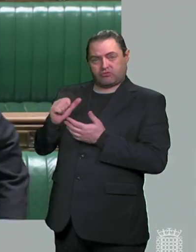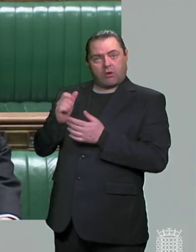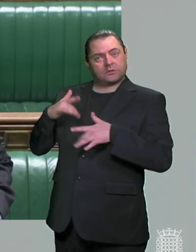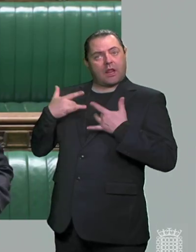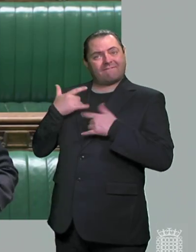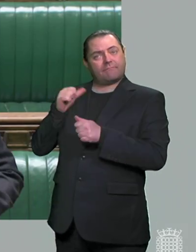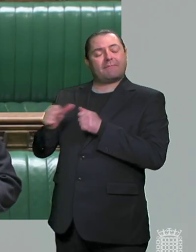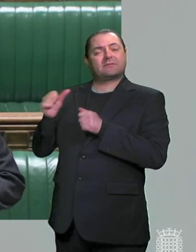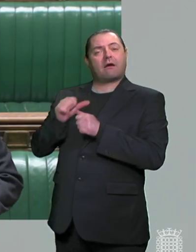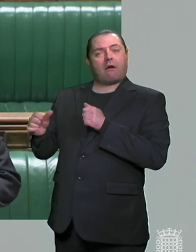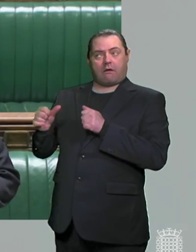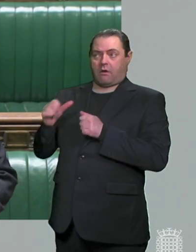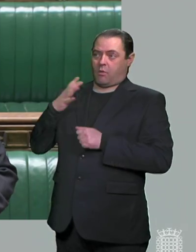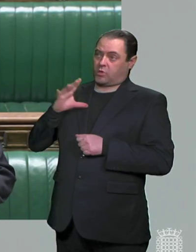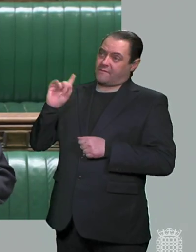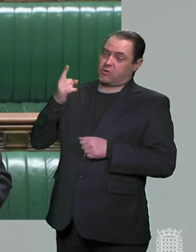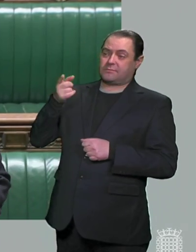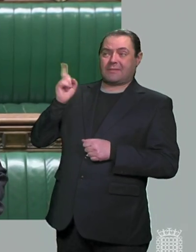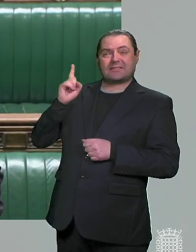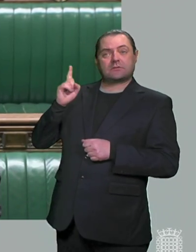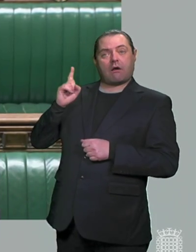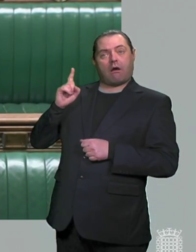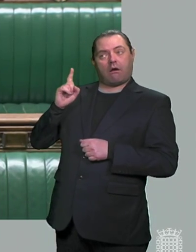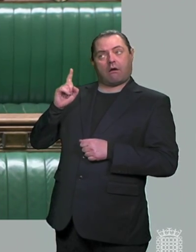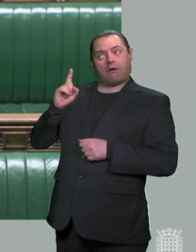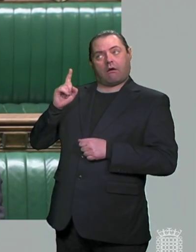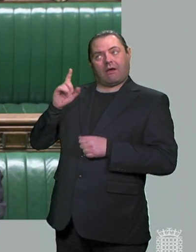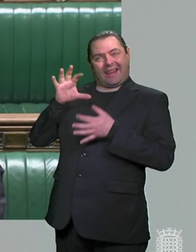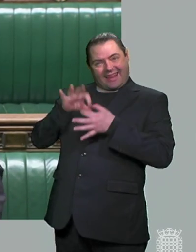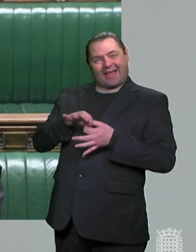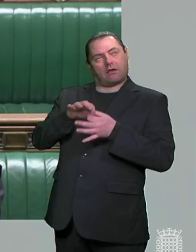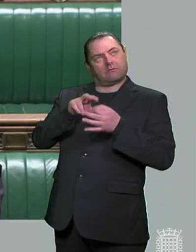We need a First Minister who puts Scotland’s interests above the nationalists’ interests.